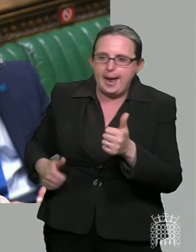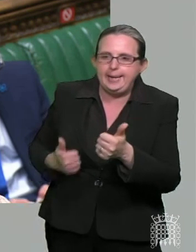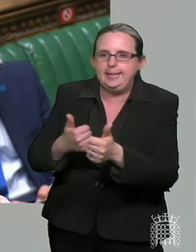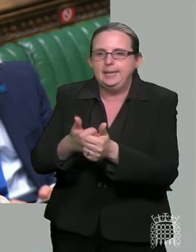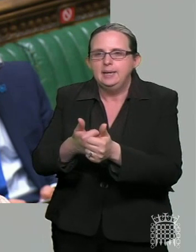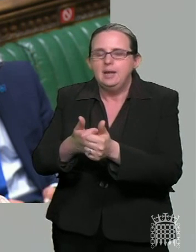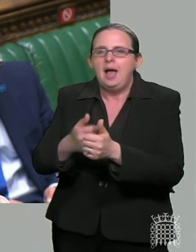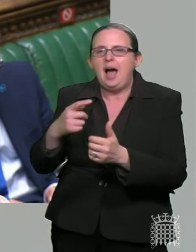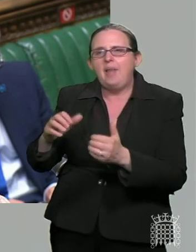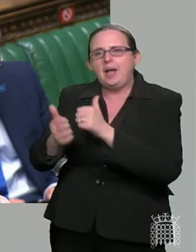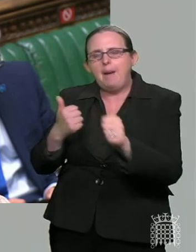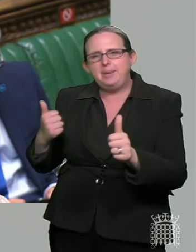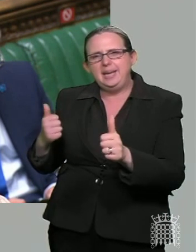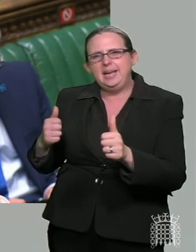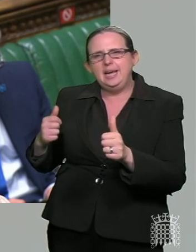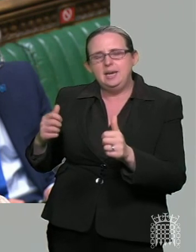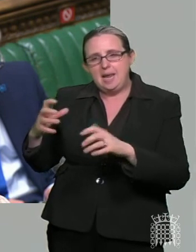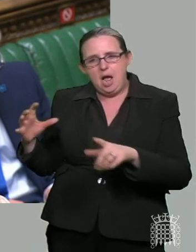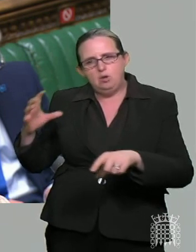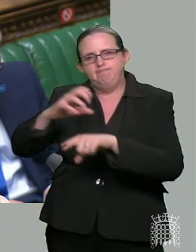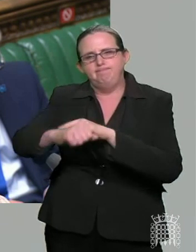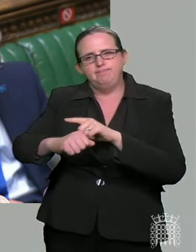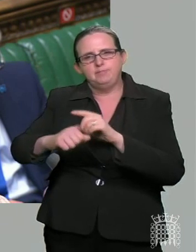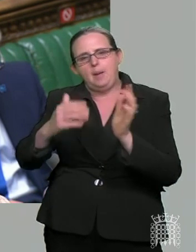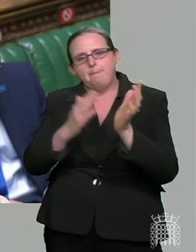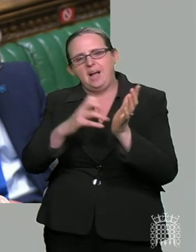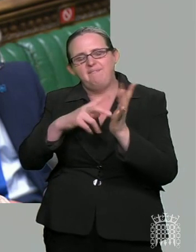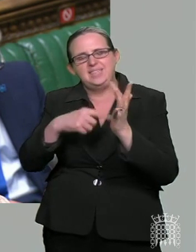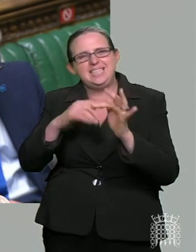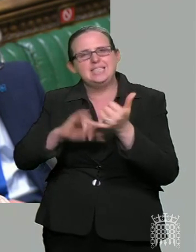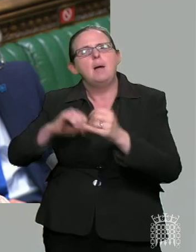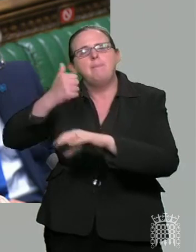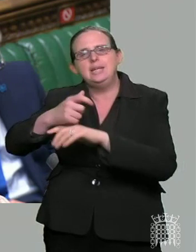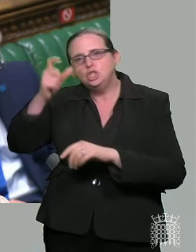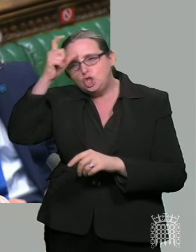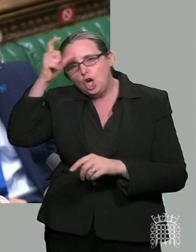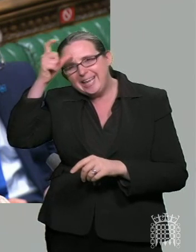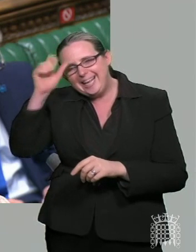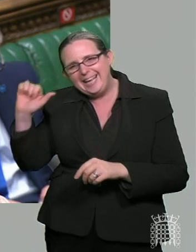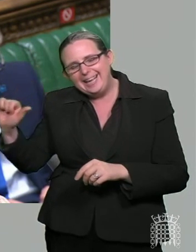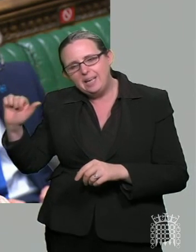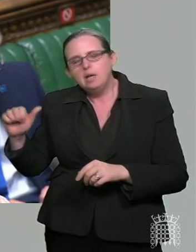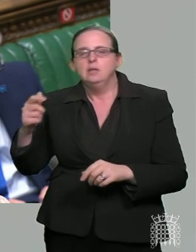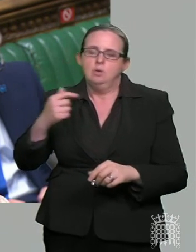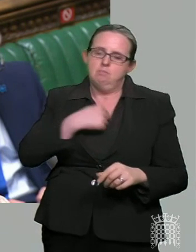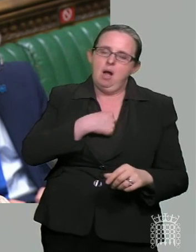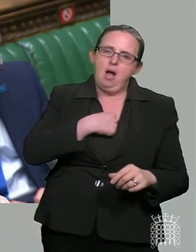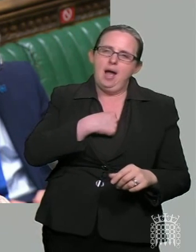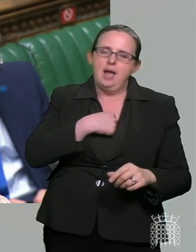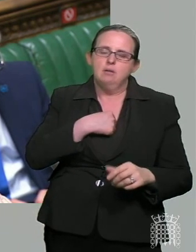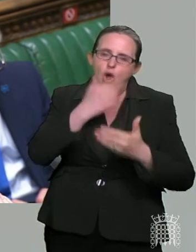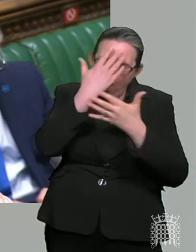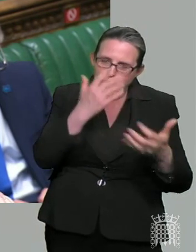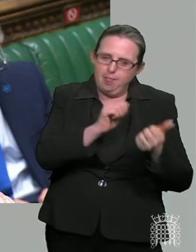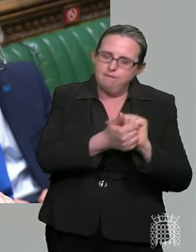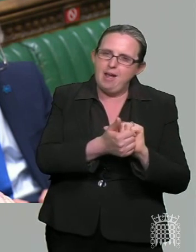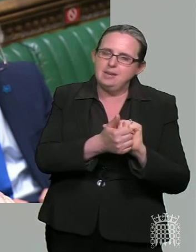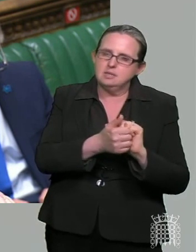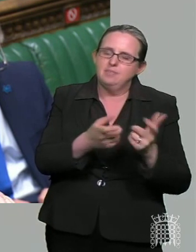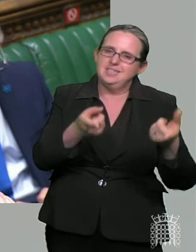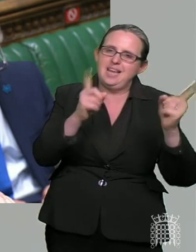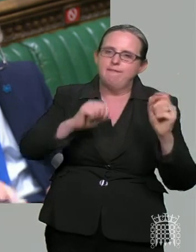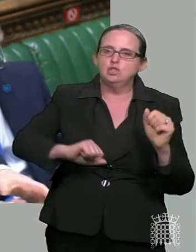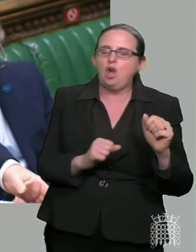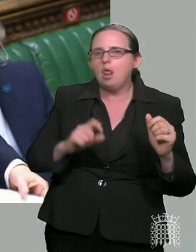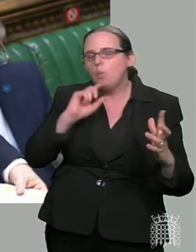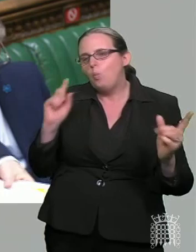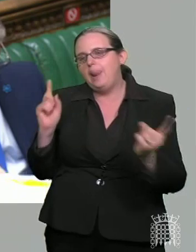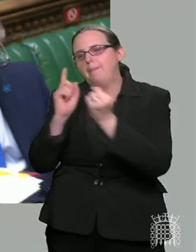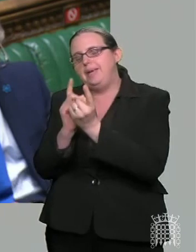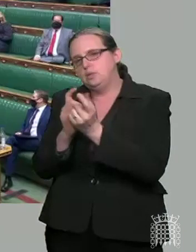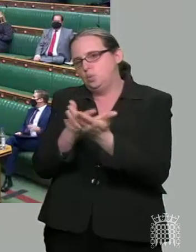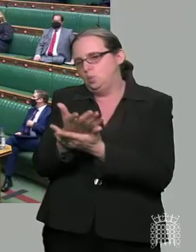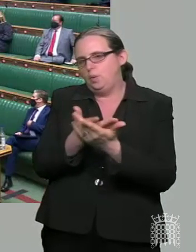I think it is the Turkish company that now owns McVitie’s, and I know that my right honourable Friend the Secretary of State for Scotland is meeting the honourable Gentleman to discuss the situation.